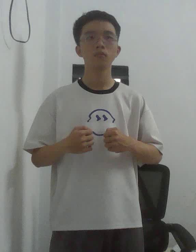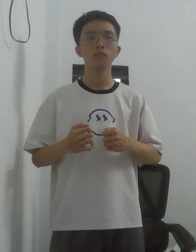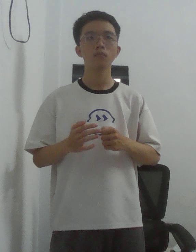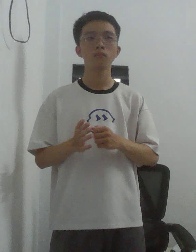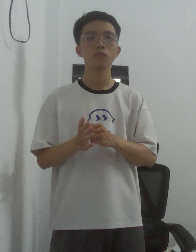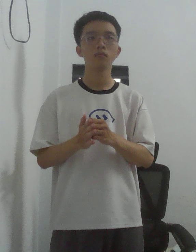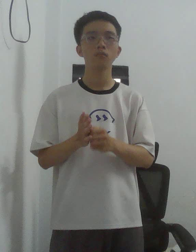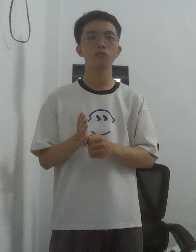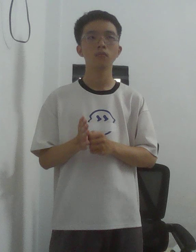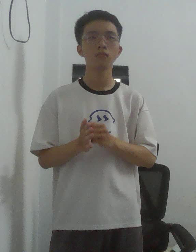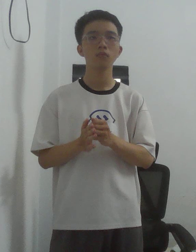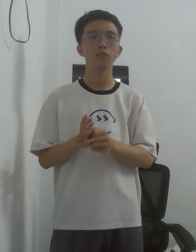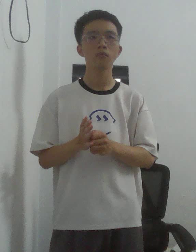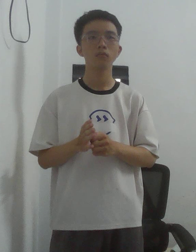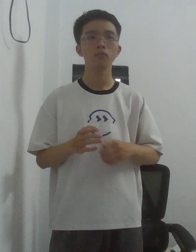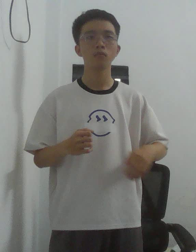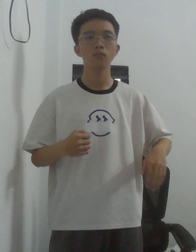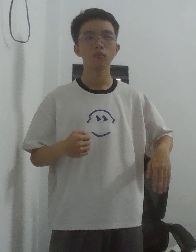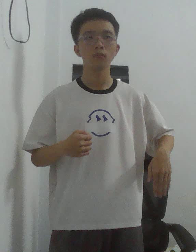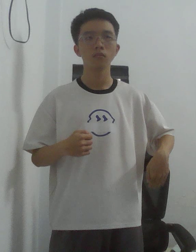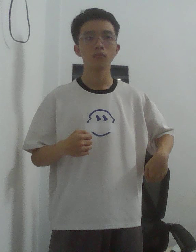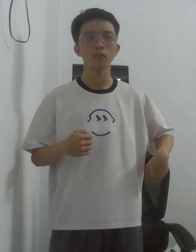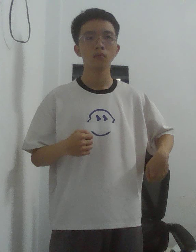thang sau